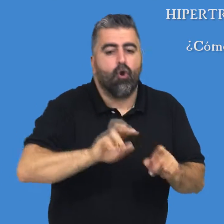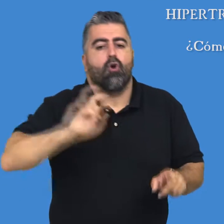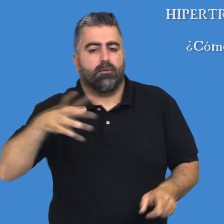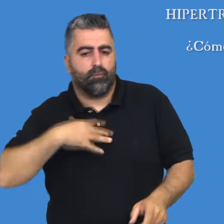otro